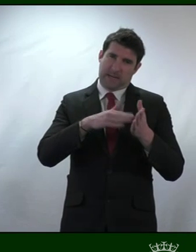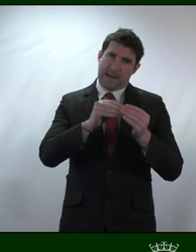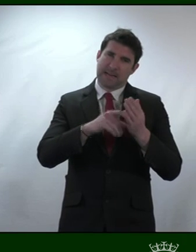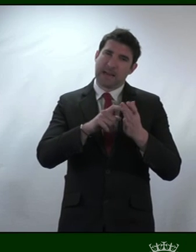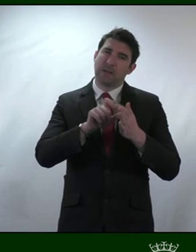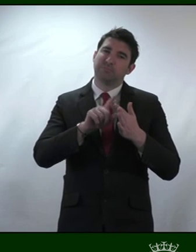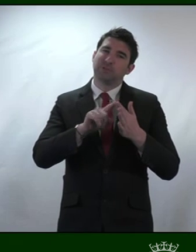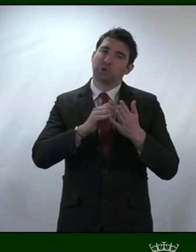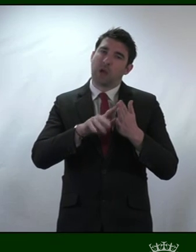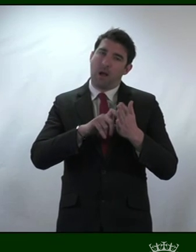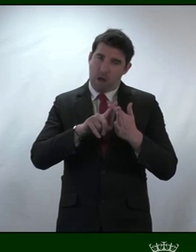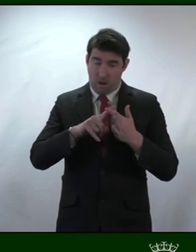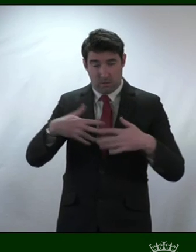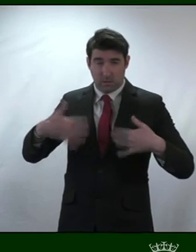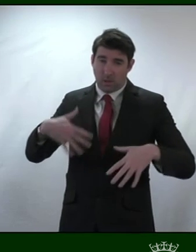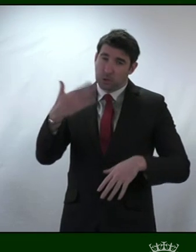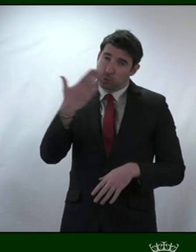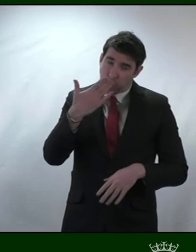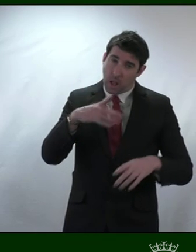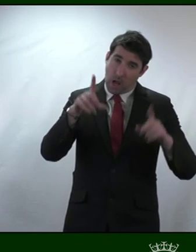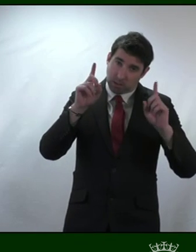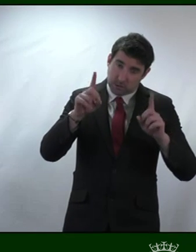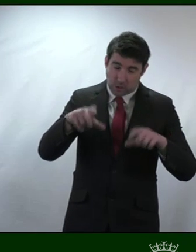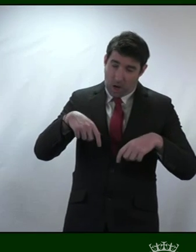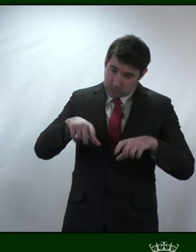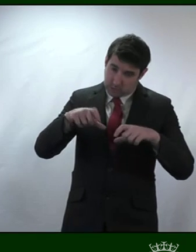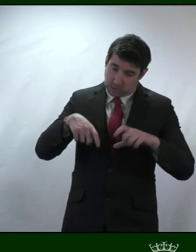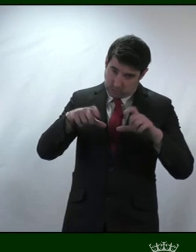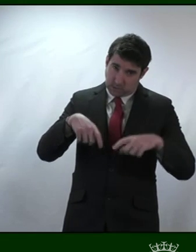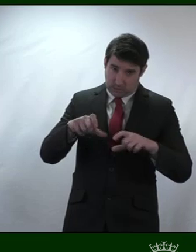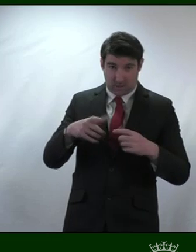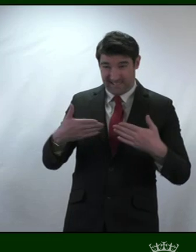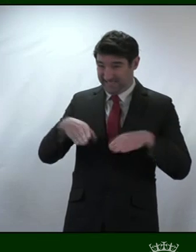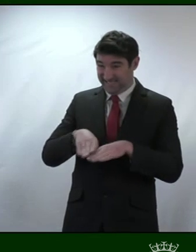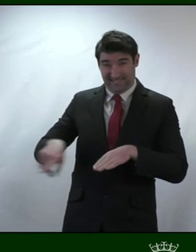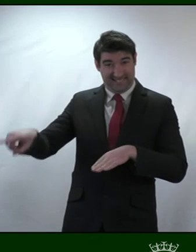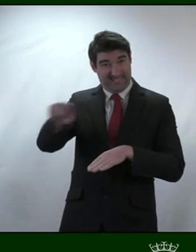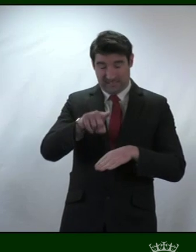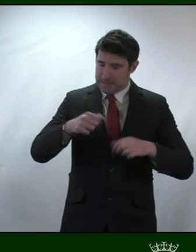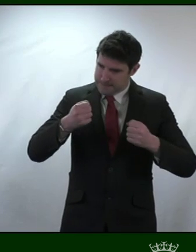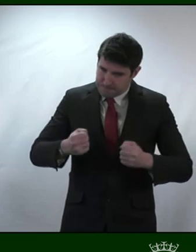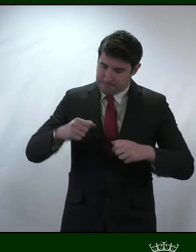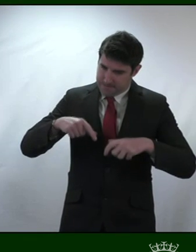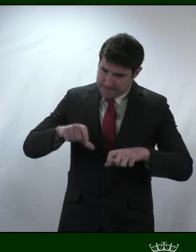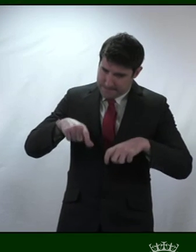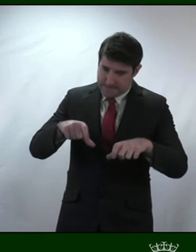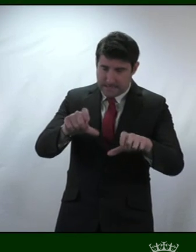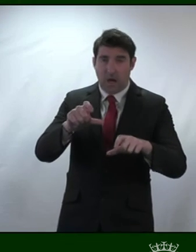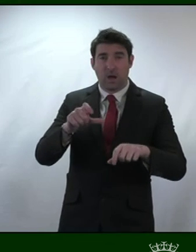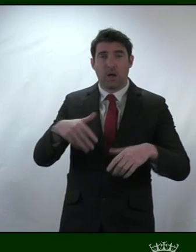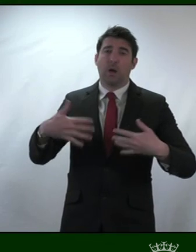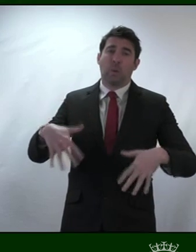They are grateful for the support they have had from the Government, they welcome the new exams regime and they also very much welcome the new testing regime for coronavirus.